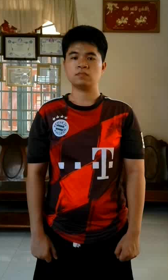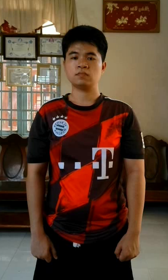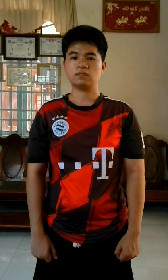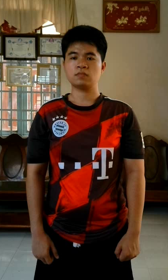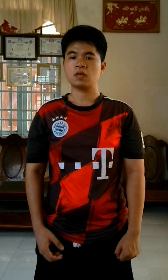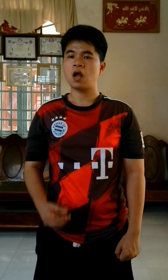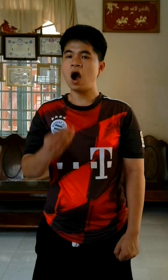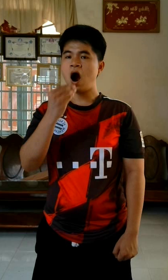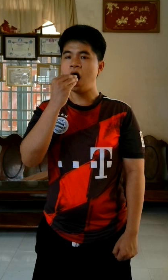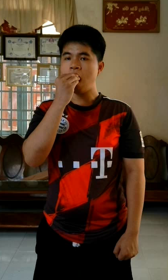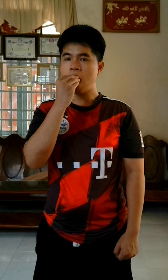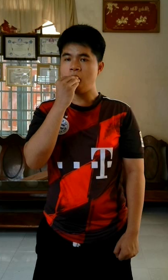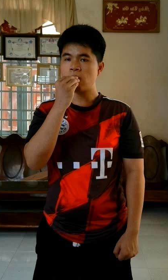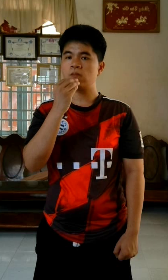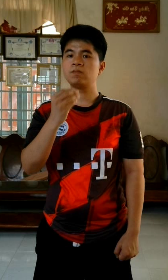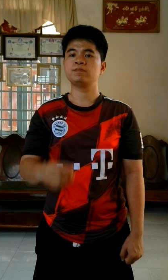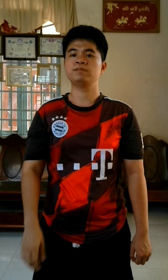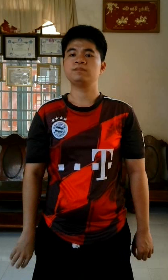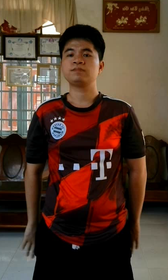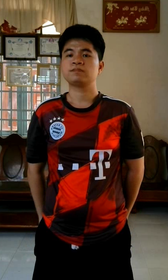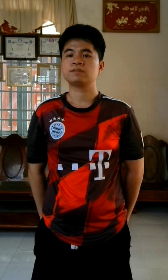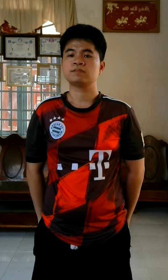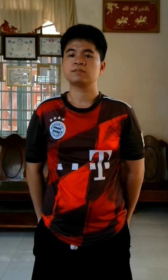an